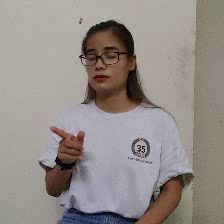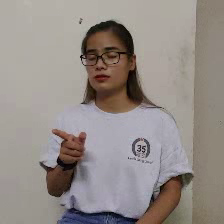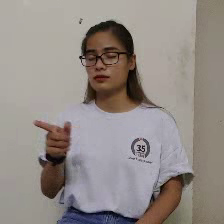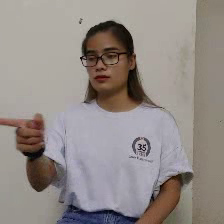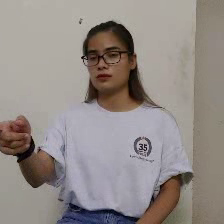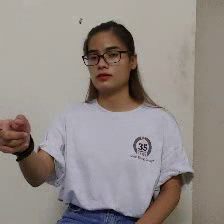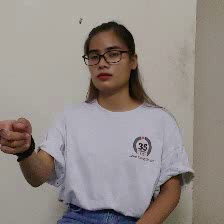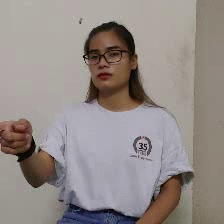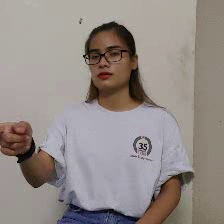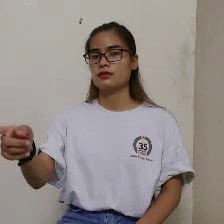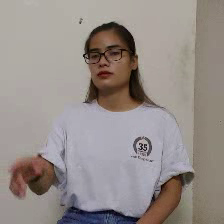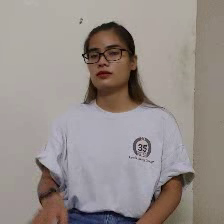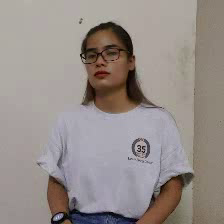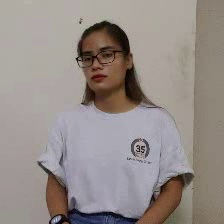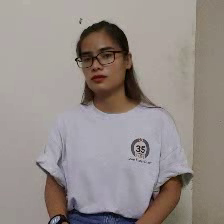Ghét